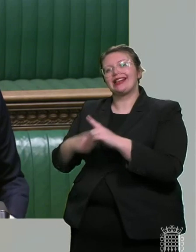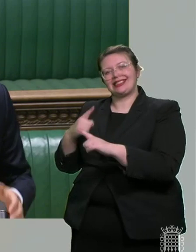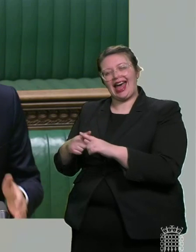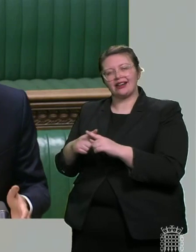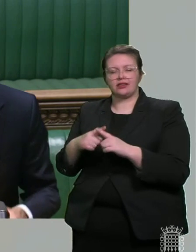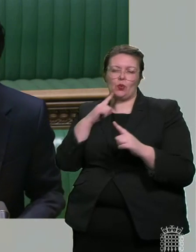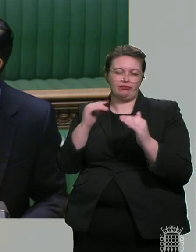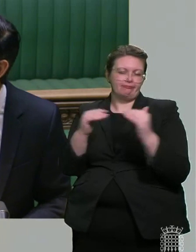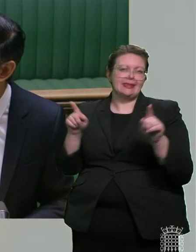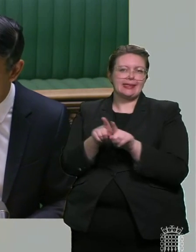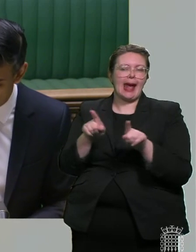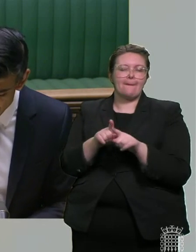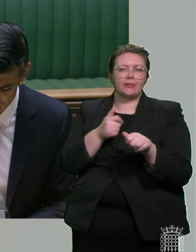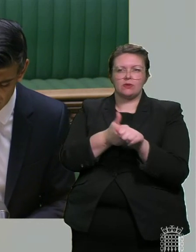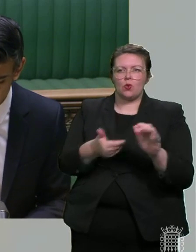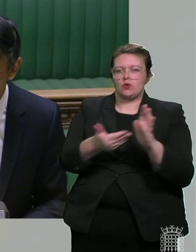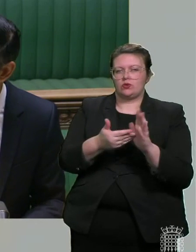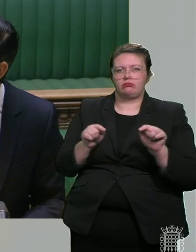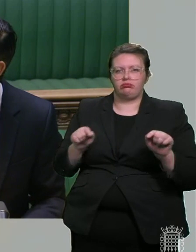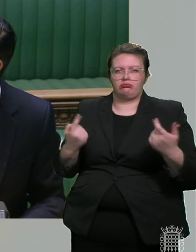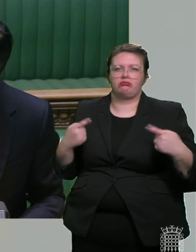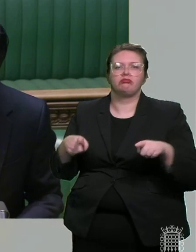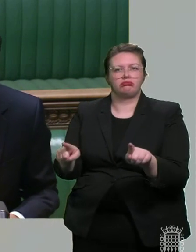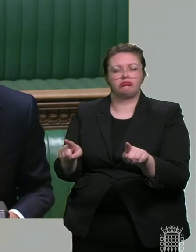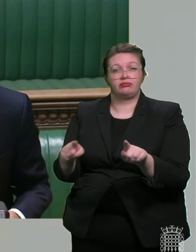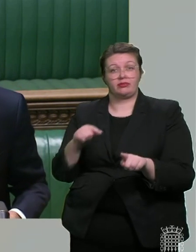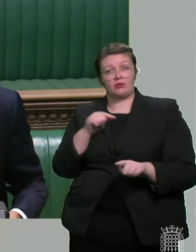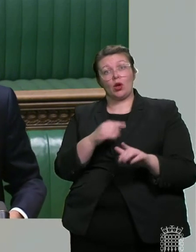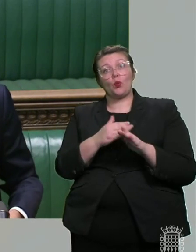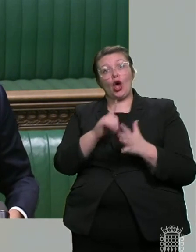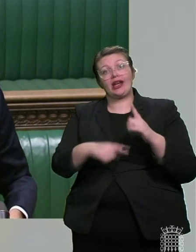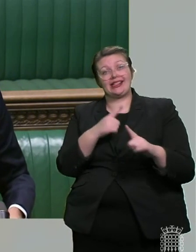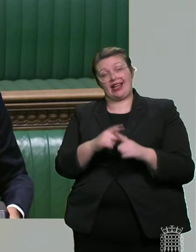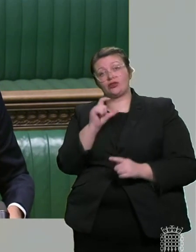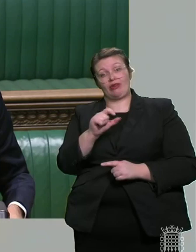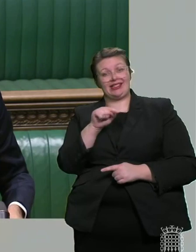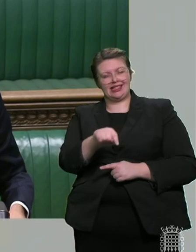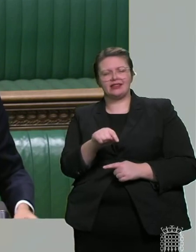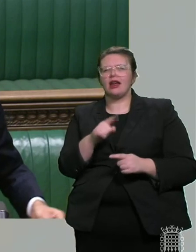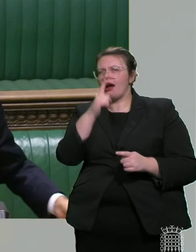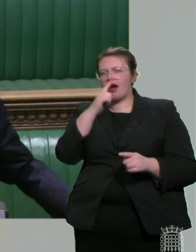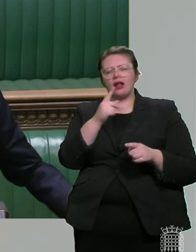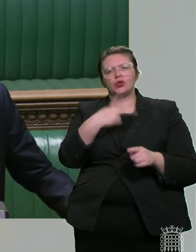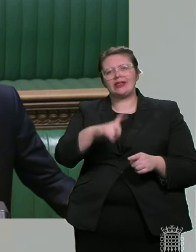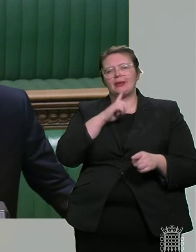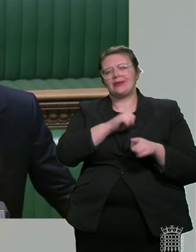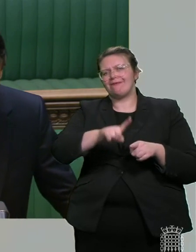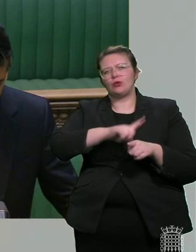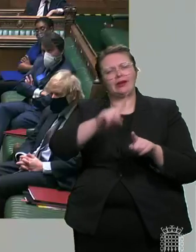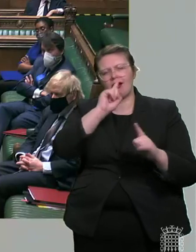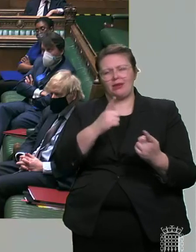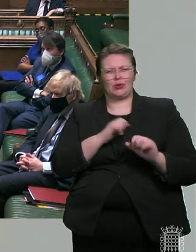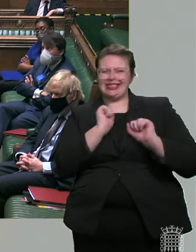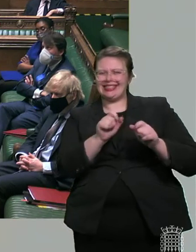Because of the way that system works operationally, we will need to do so with a one-off payment of £500.